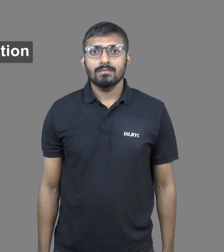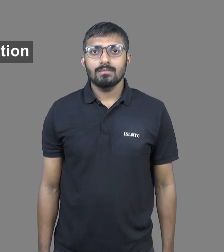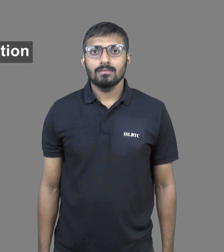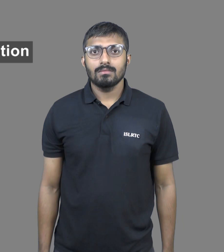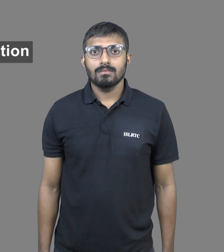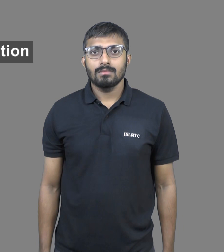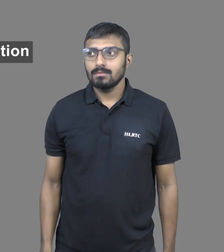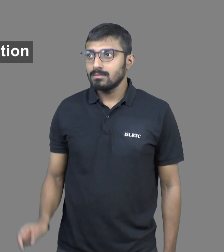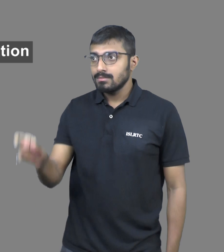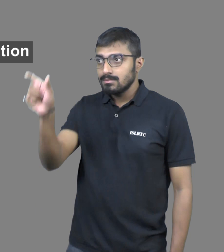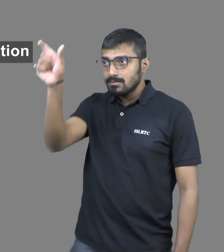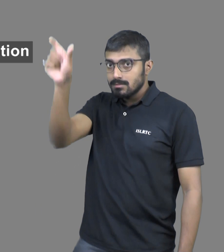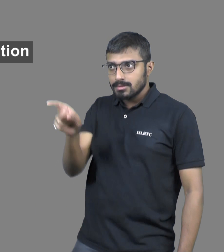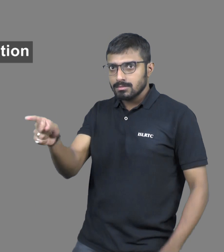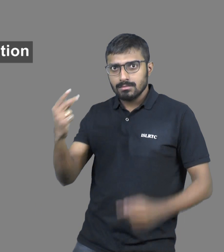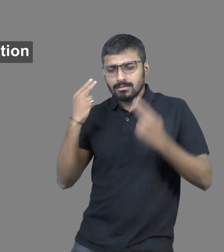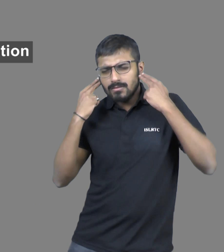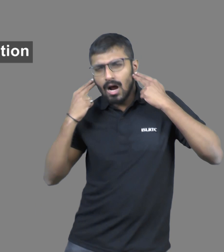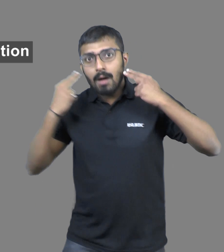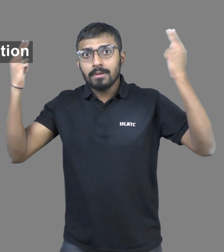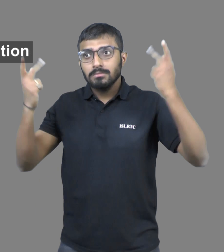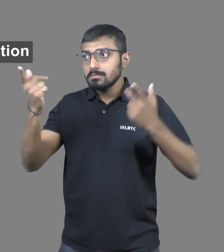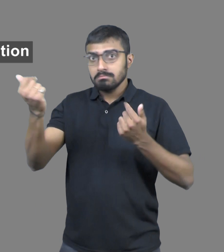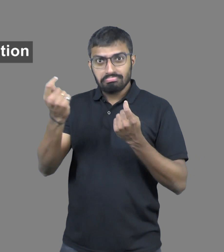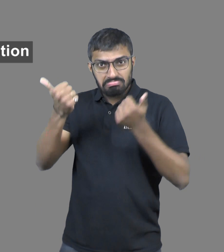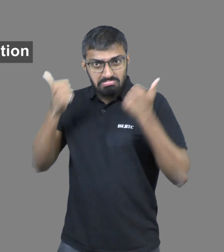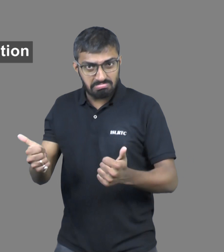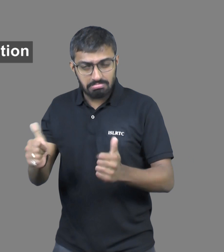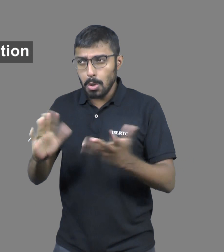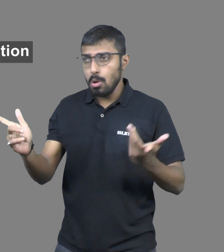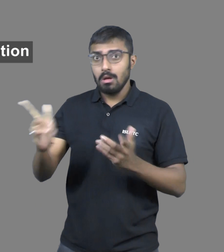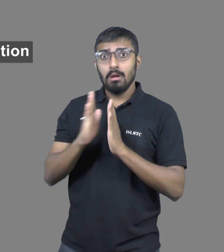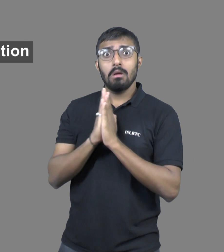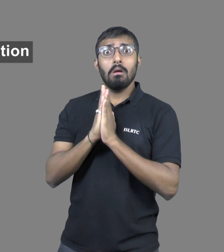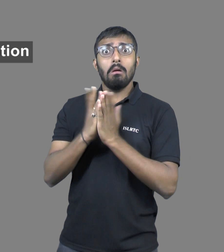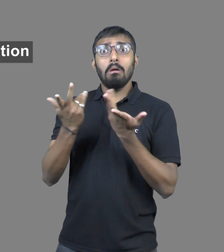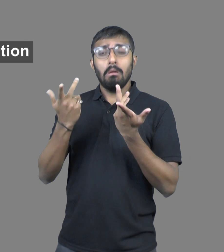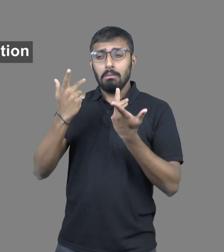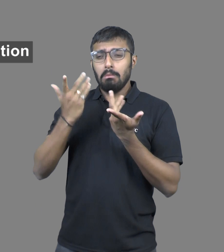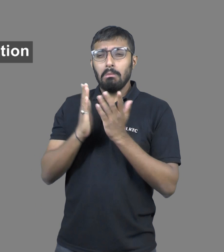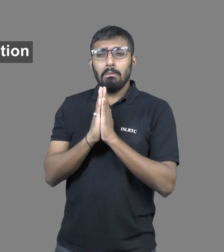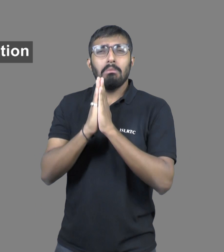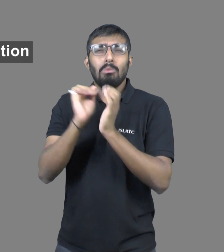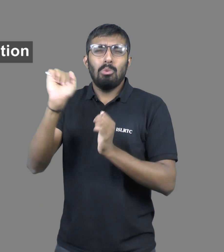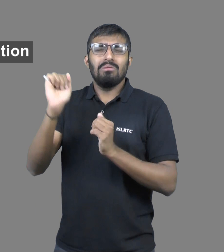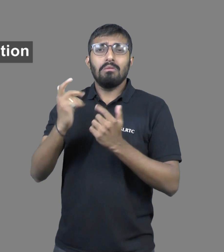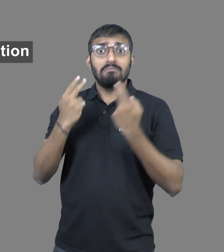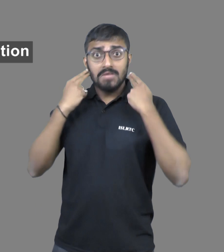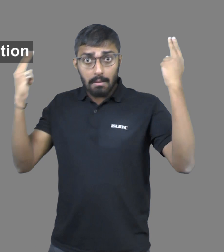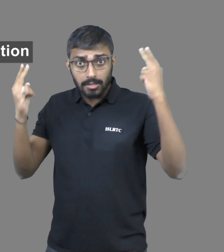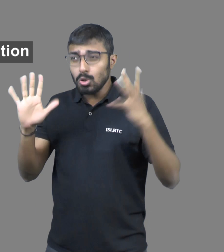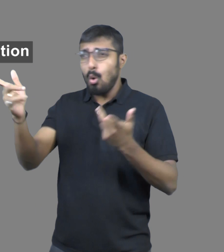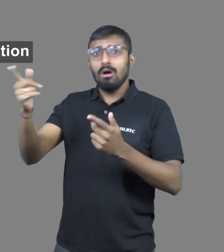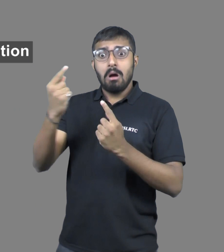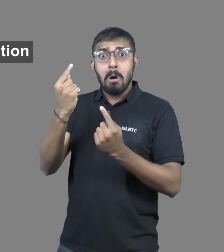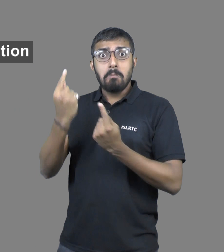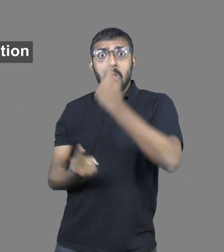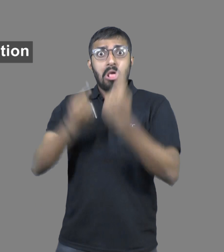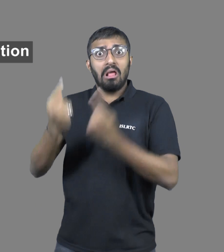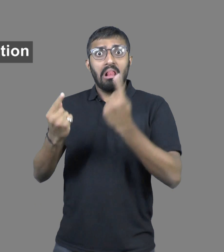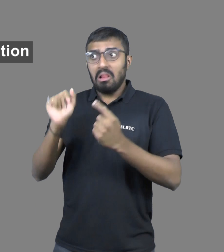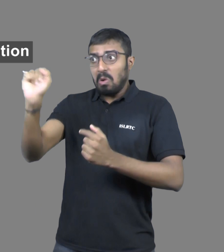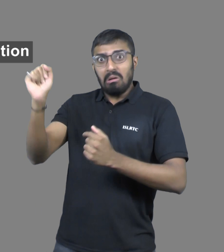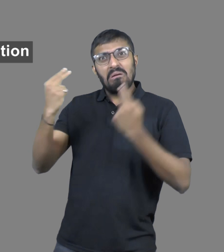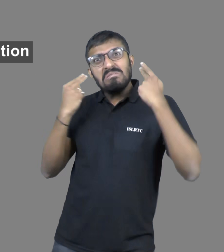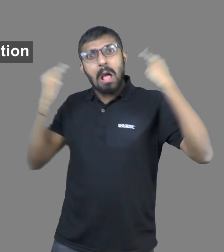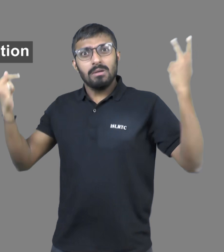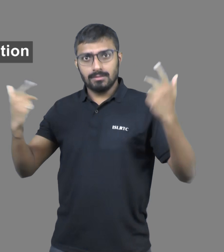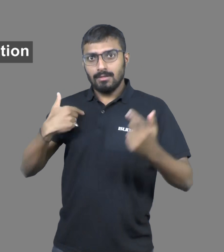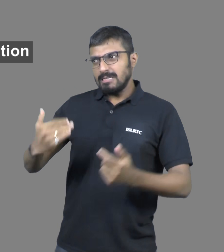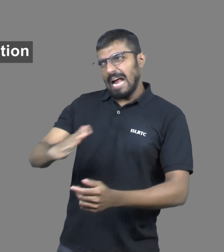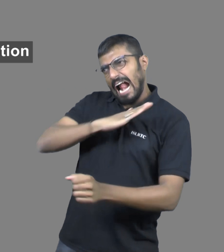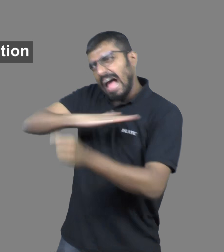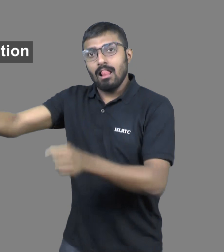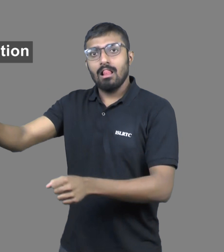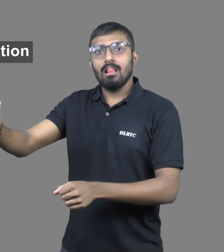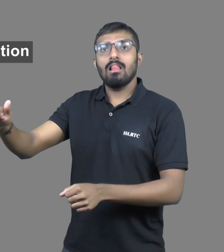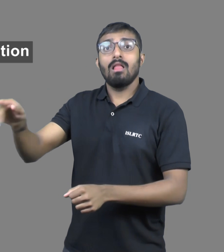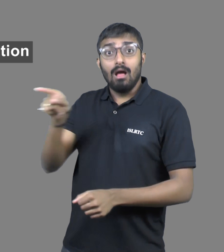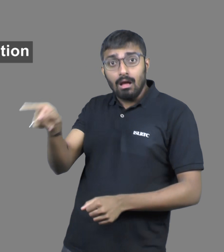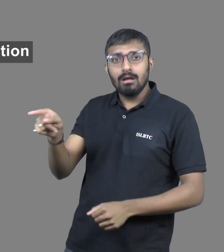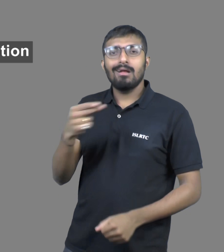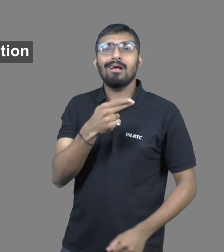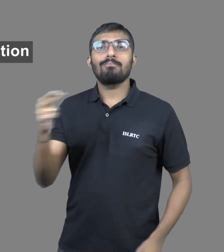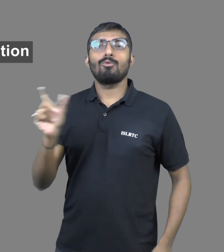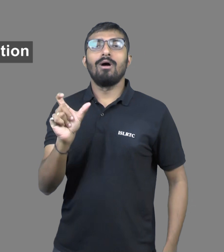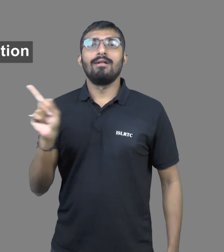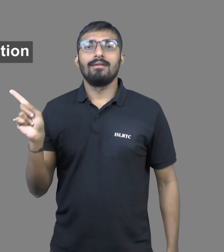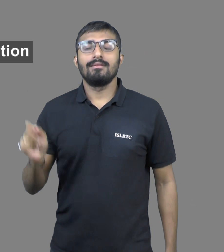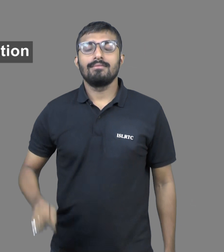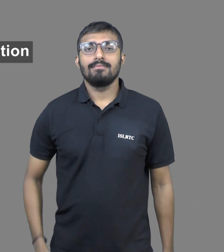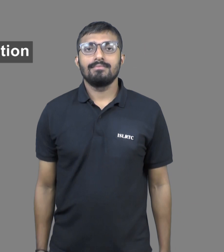Assassination